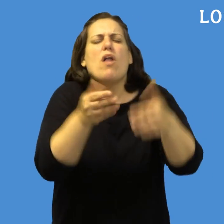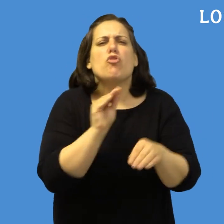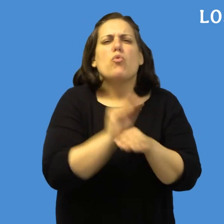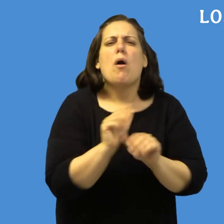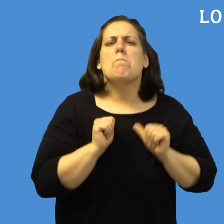cuidar